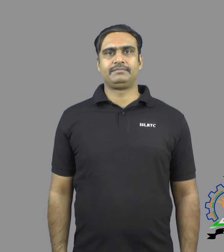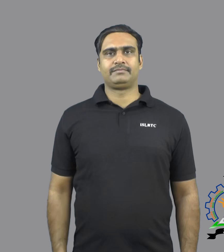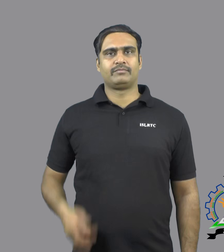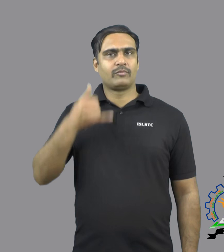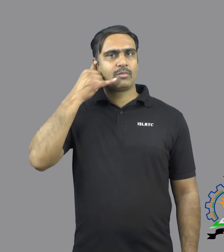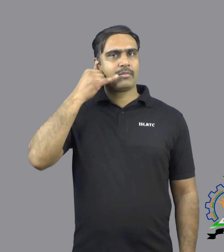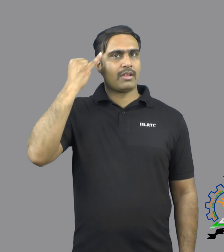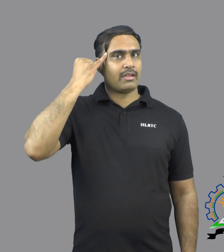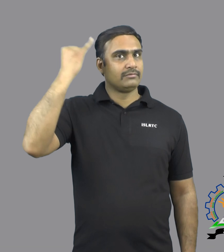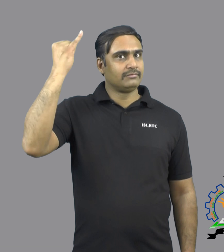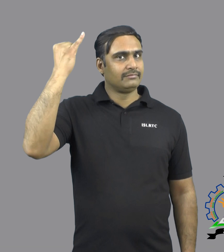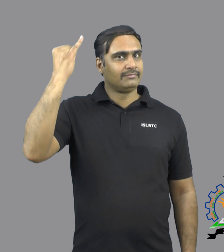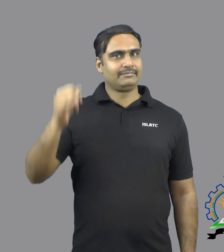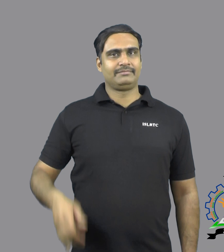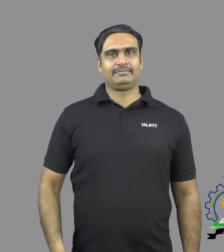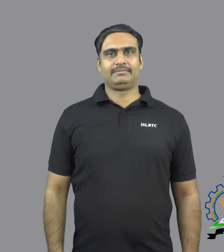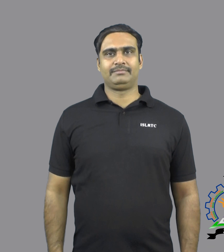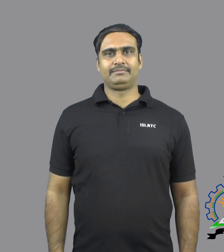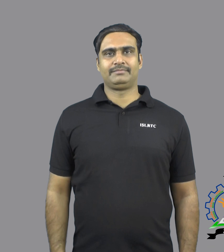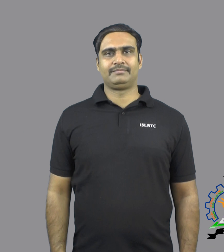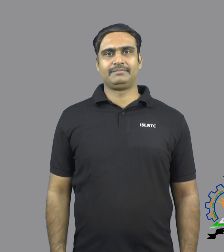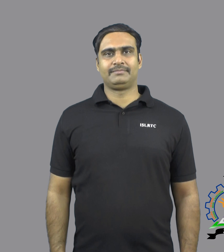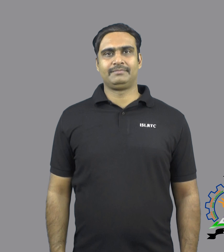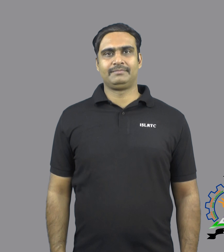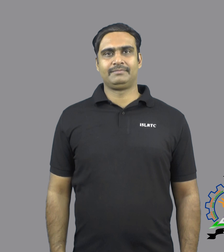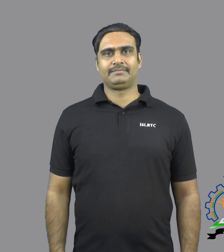Idea